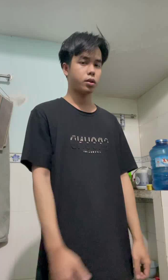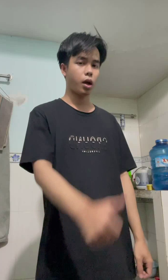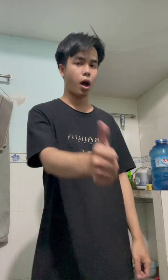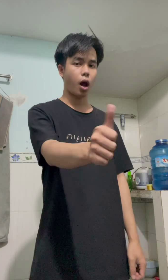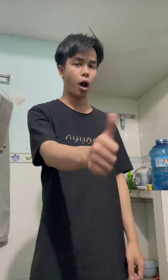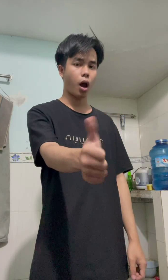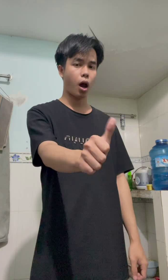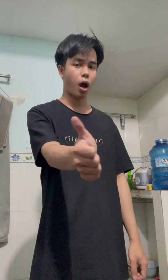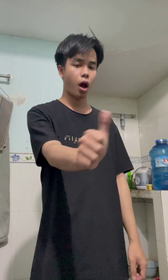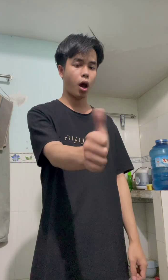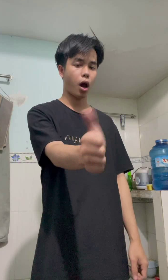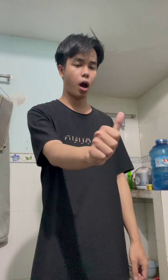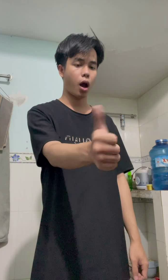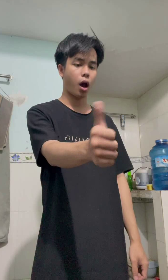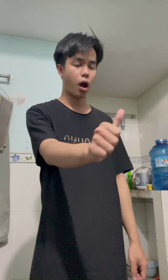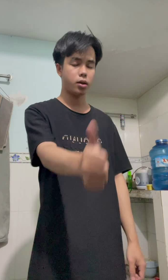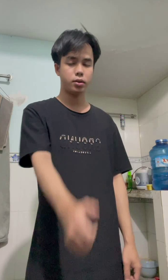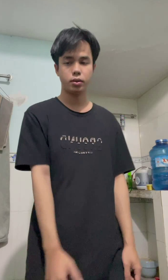ai